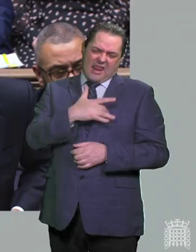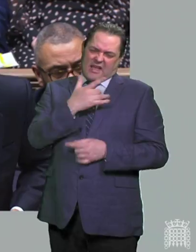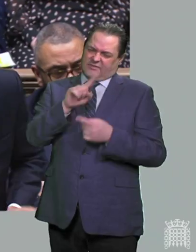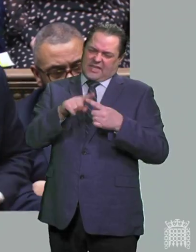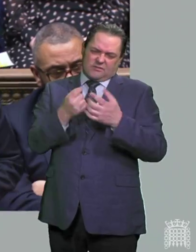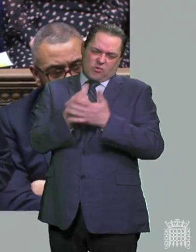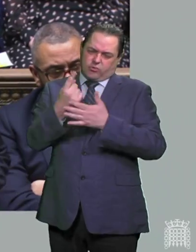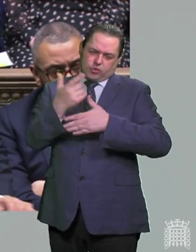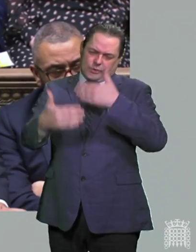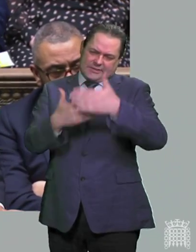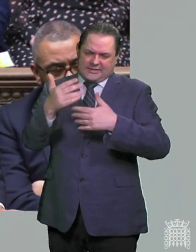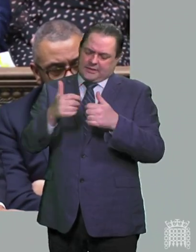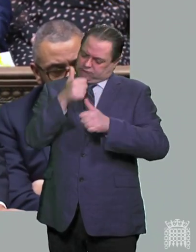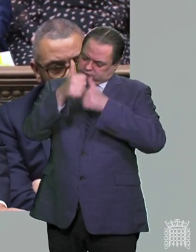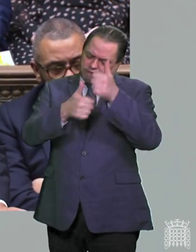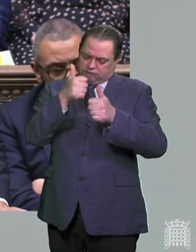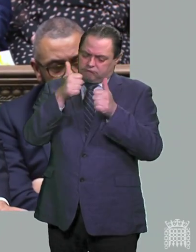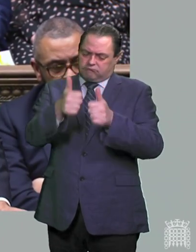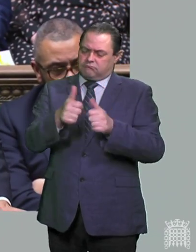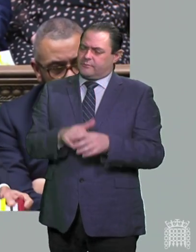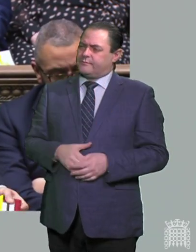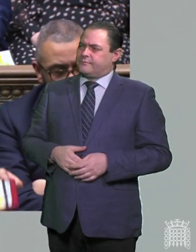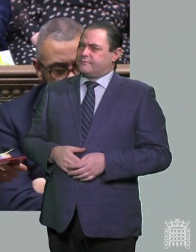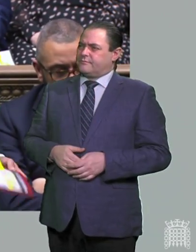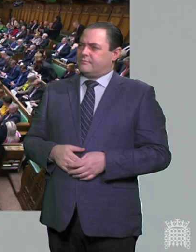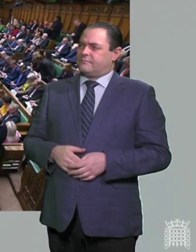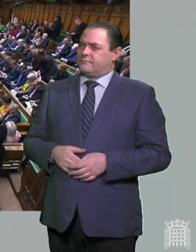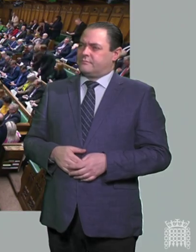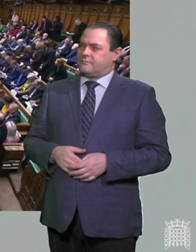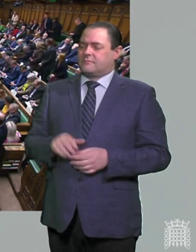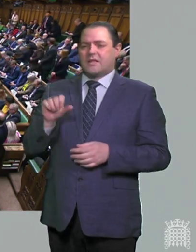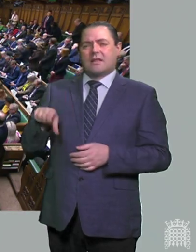transform people’s lives and spread opportunity in his area. He deserves enormous credit for making that happen.